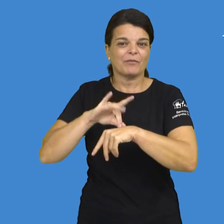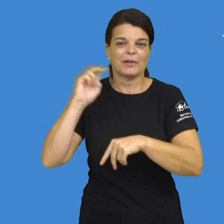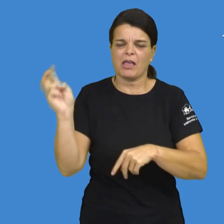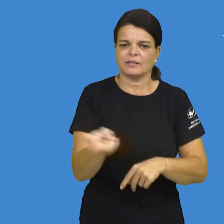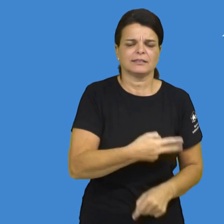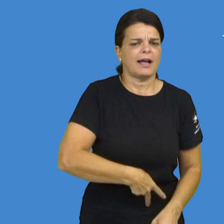etc